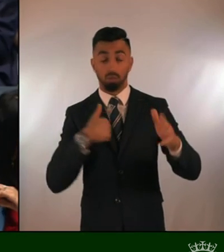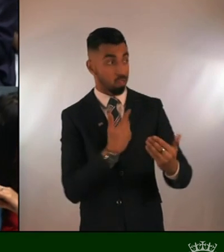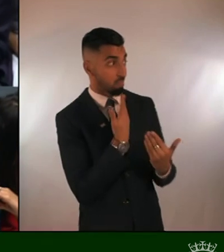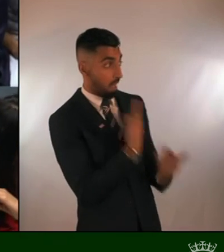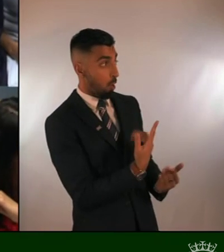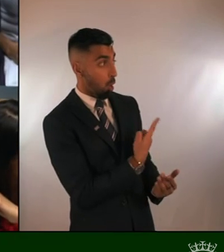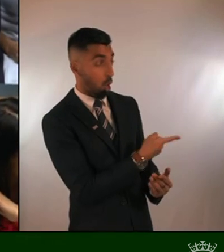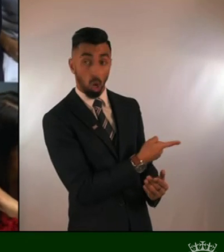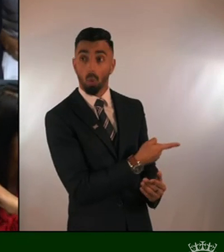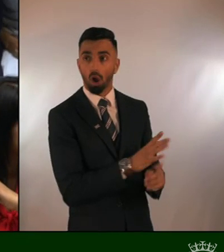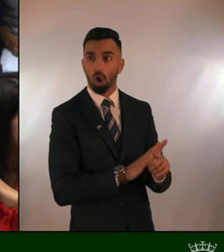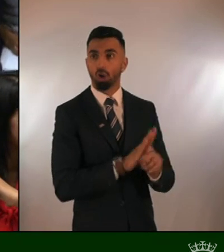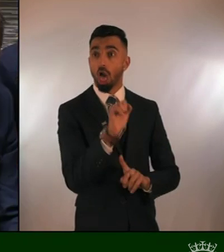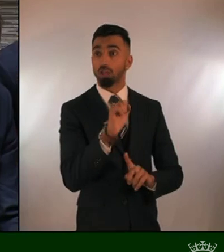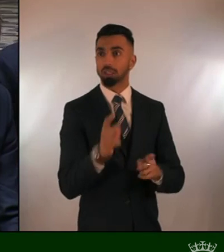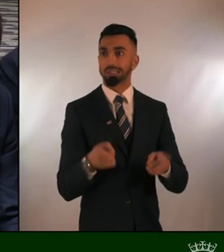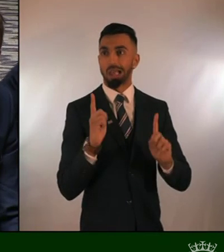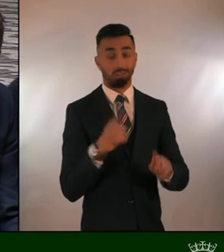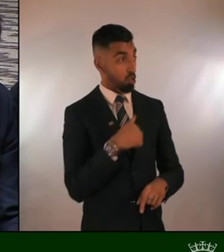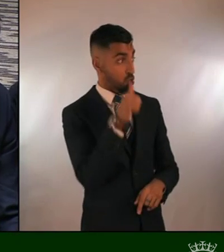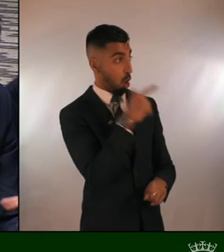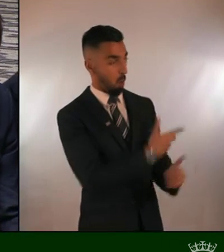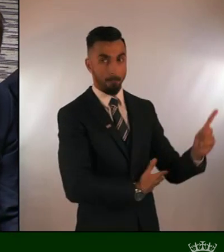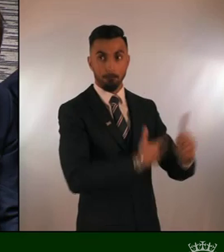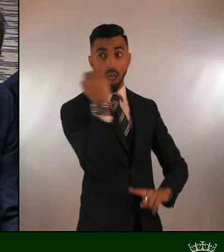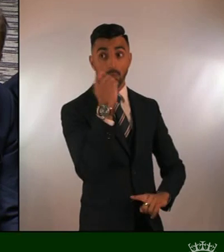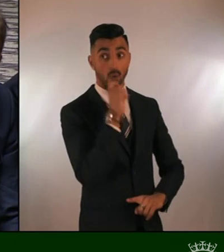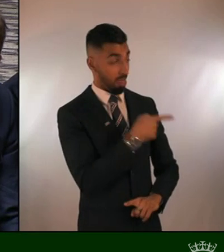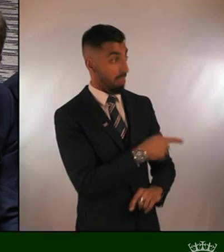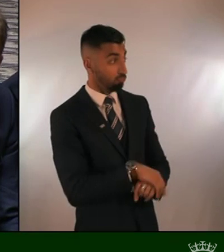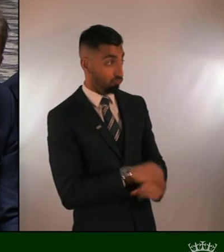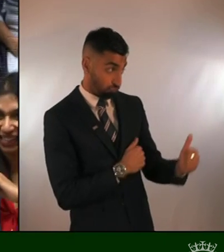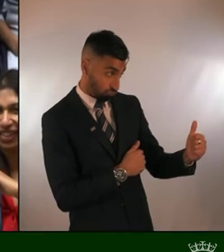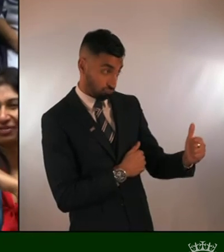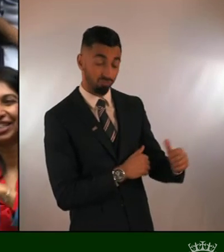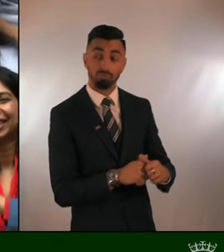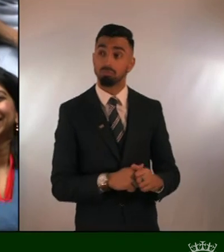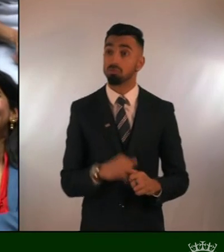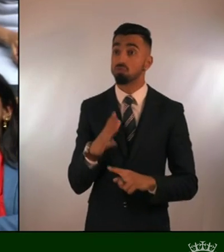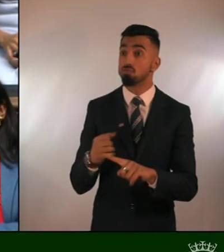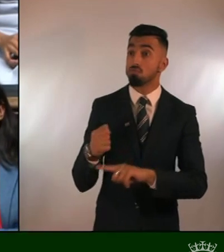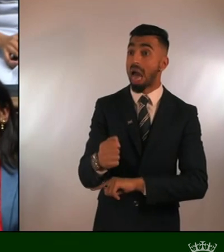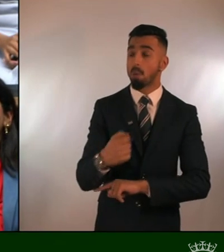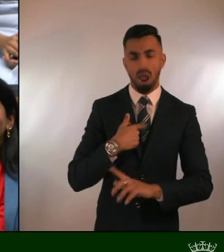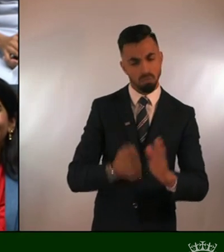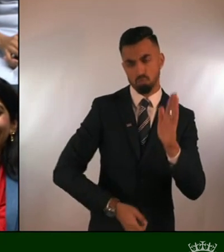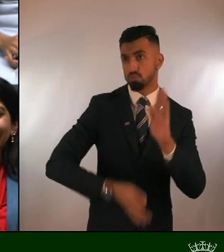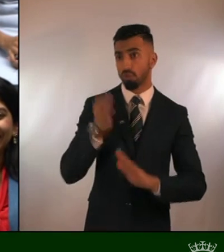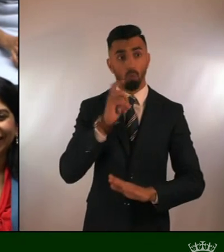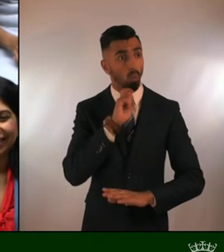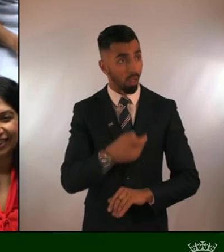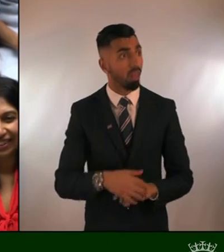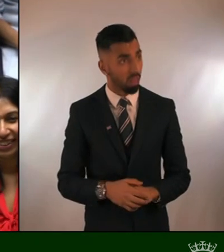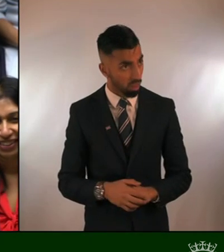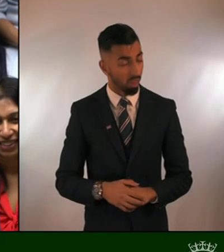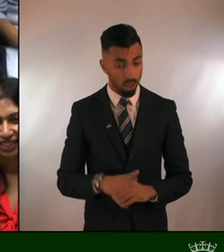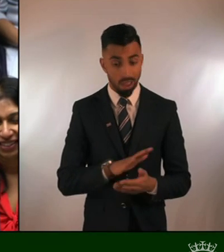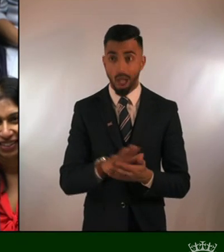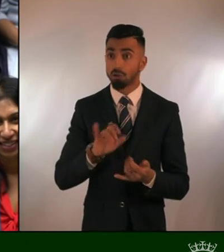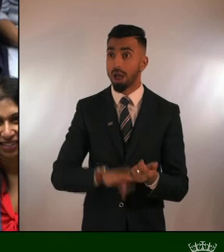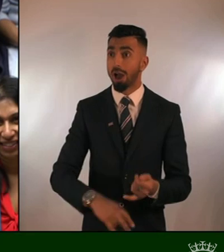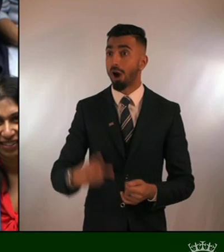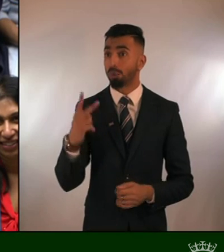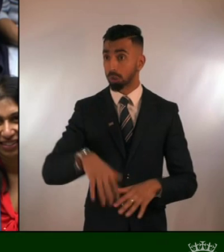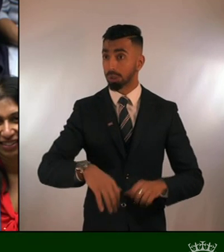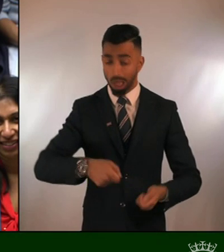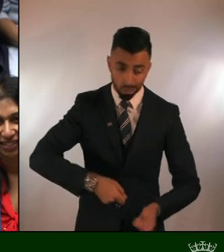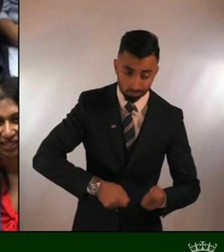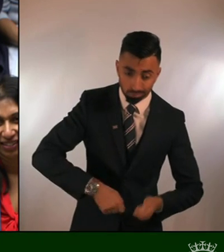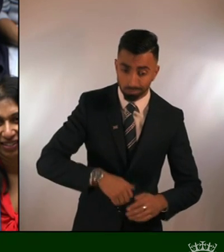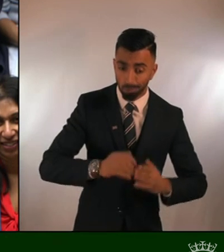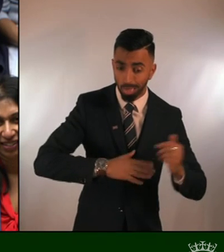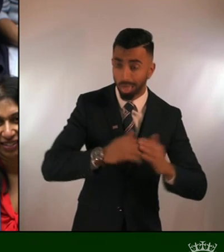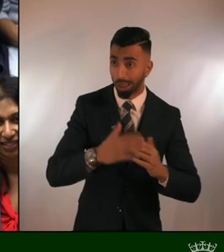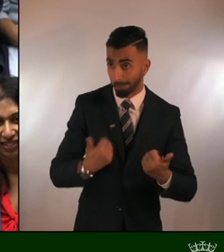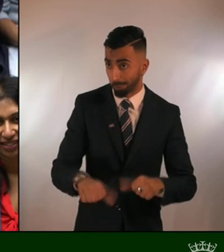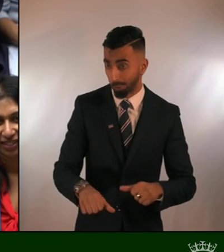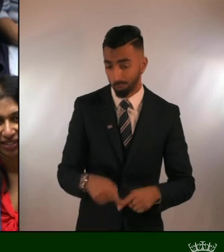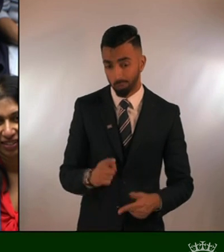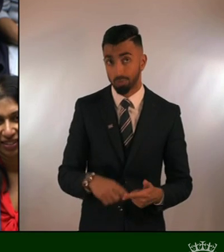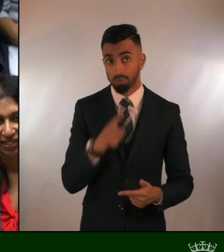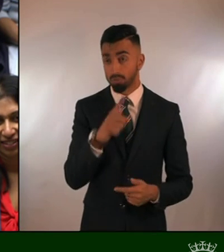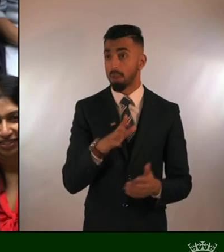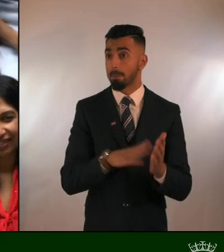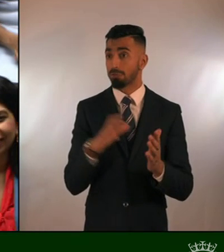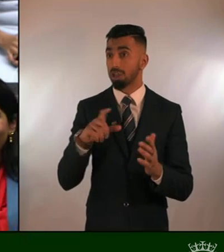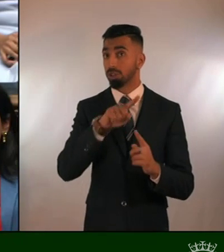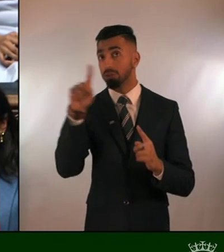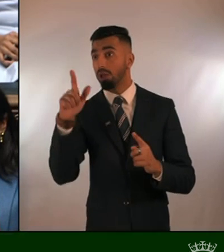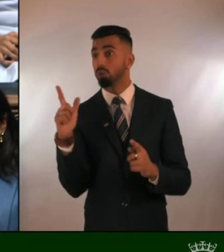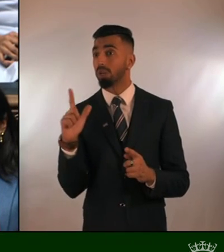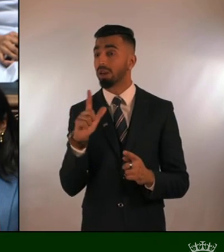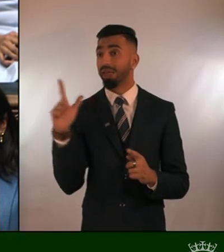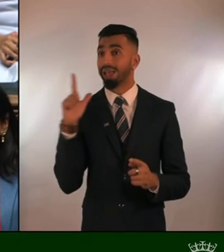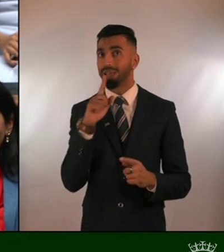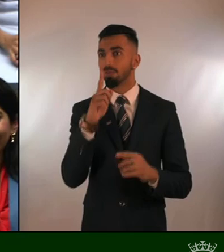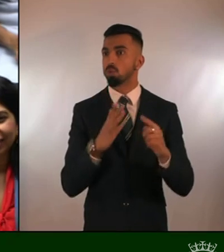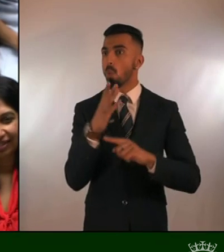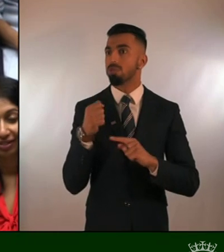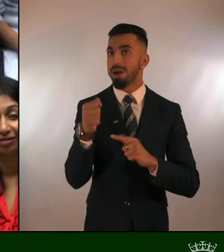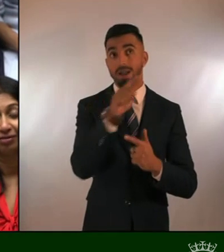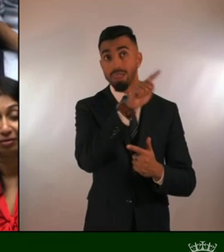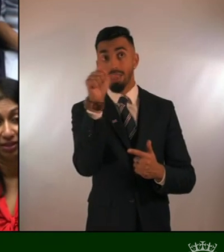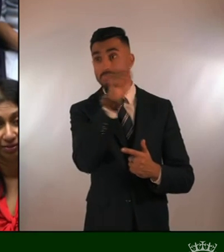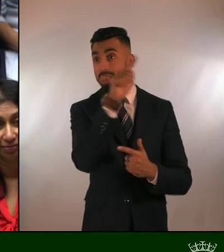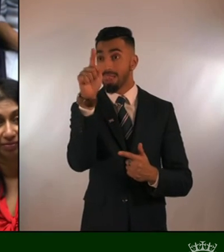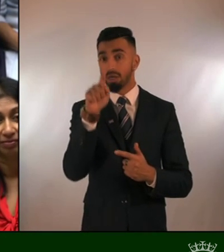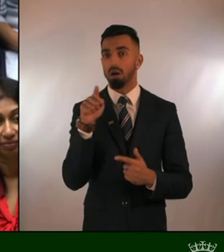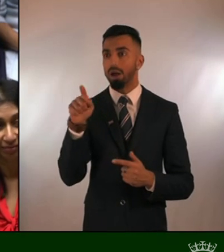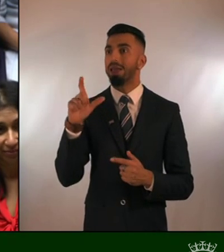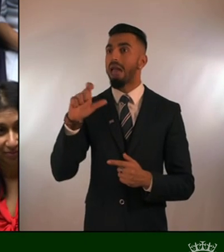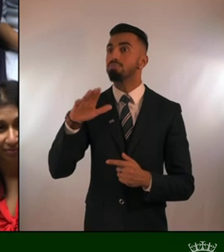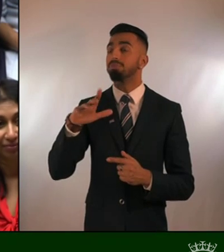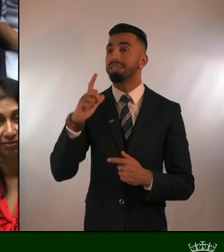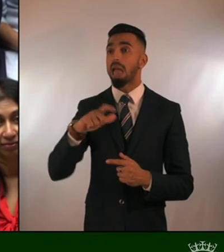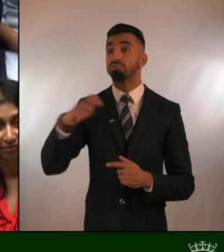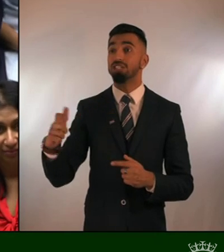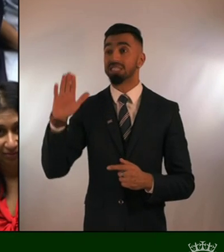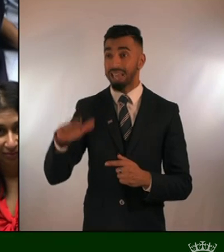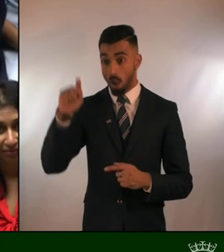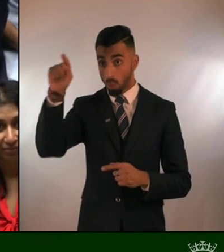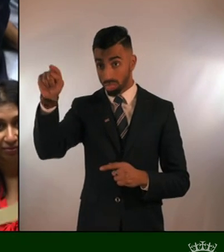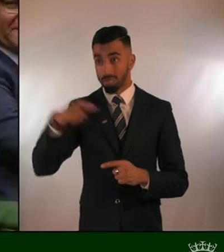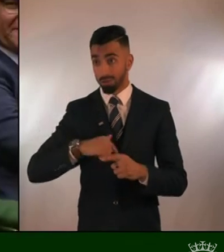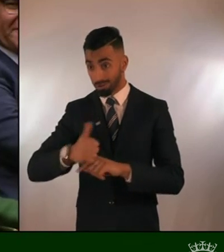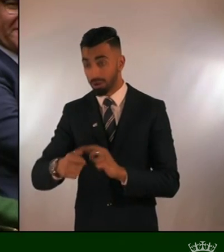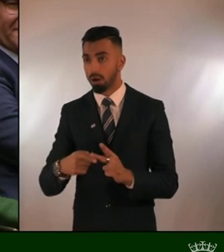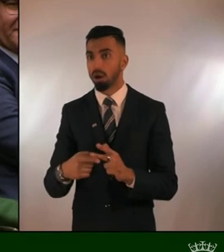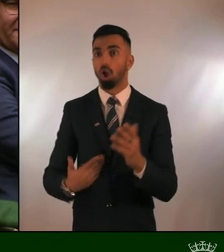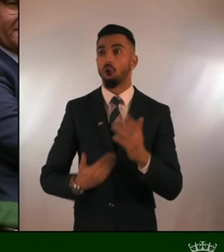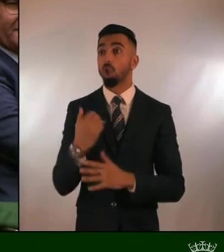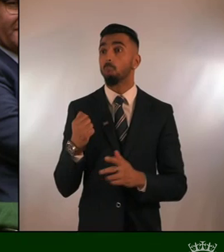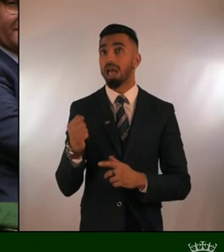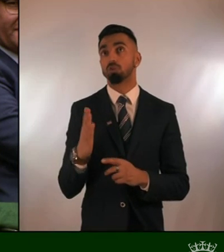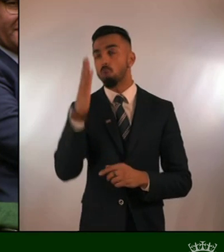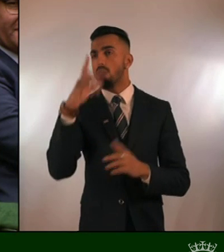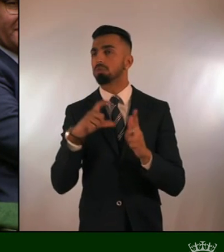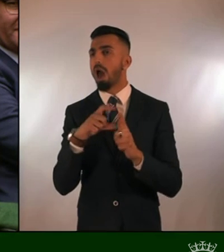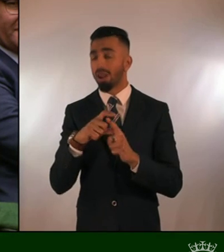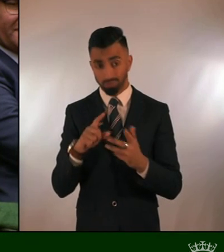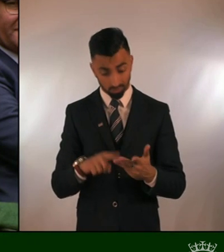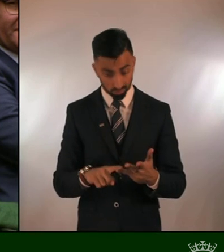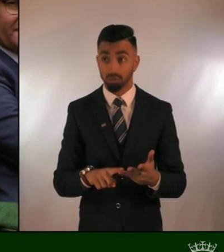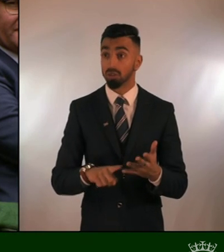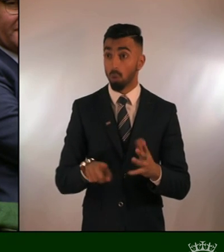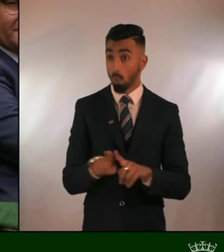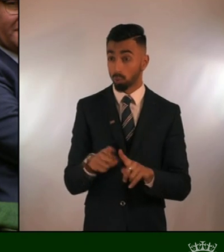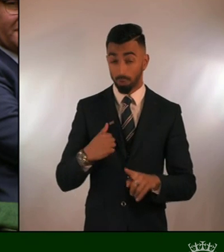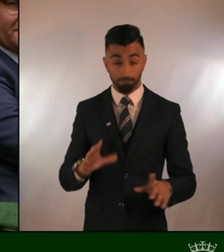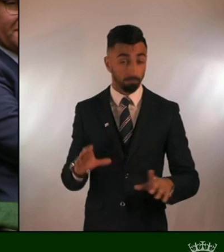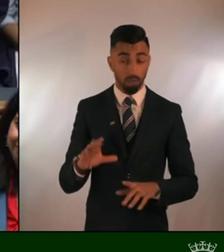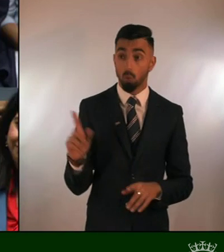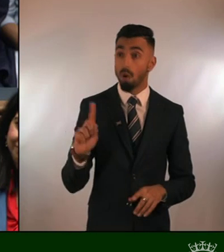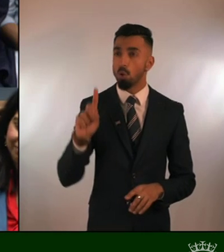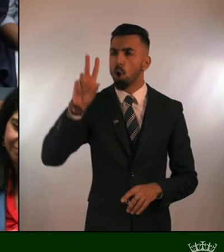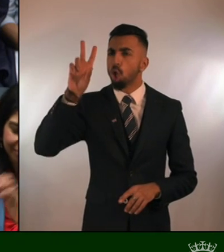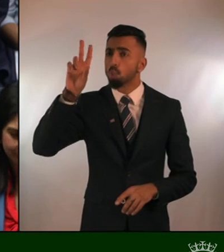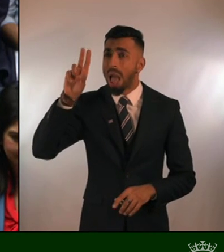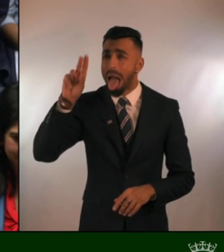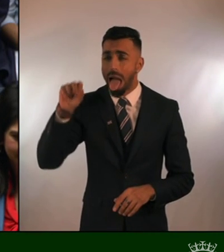We are also going to build better railways, with spades going in the ground on HS2, our commitment to fund the Manchester-Leeds leg of Northern Powerhouse Rail, funding today for a new station at Cambridge South and the midlands rail hub, Darlington station moving to the next stage of development and approval, and funding to make a dozen train stations more accessible.